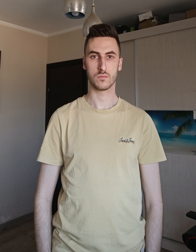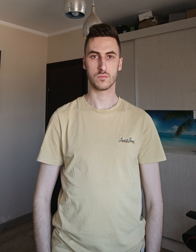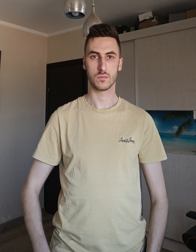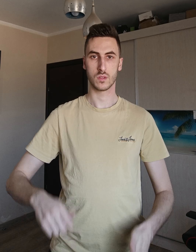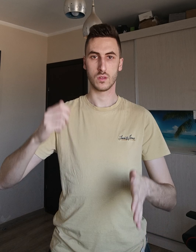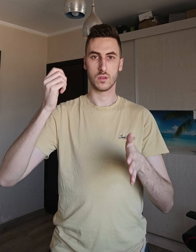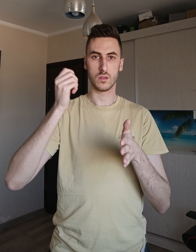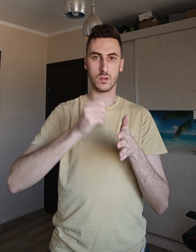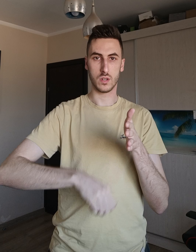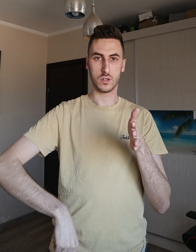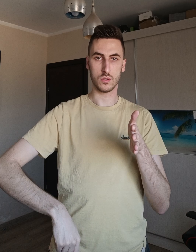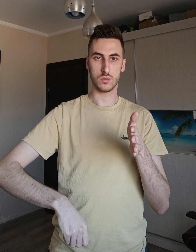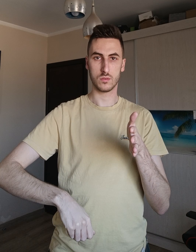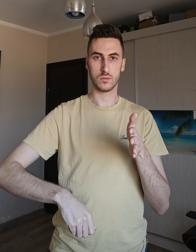לקנות